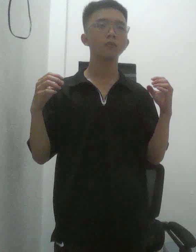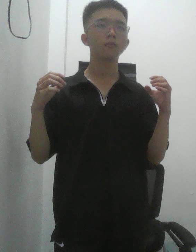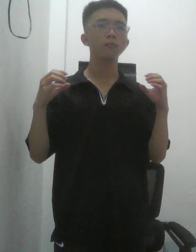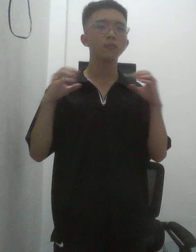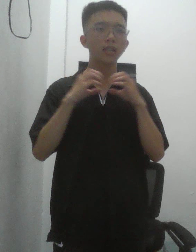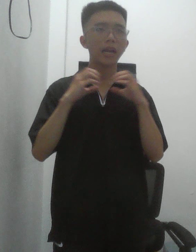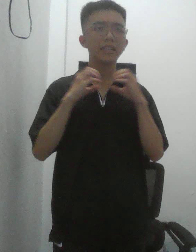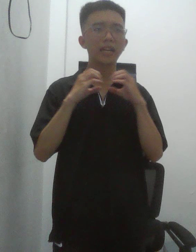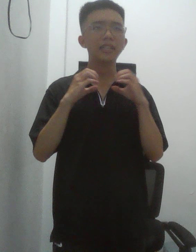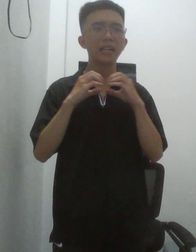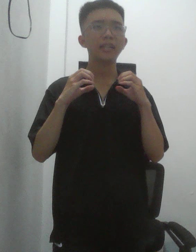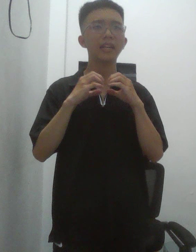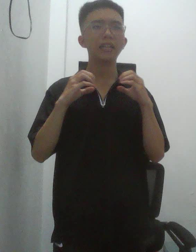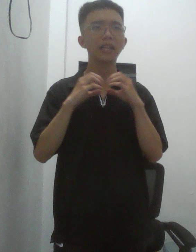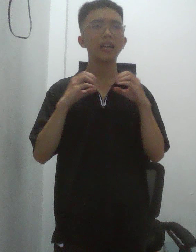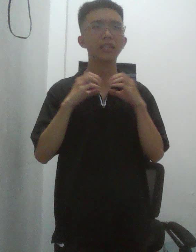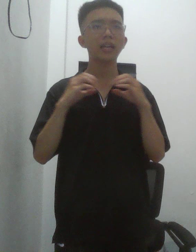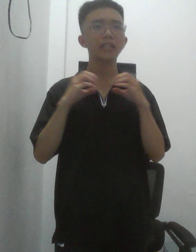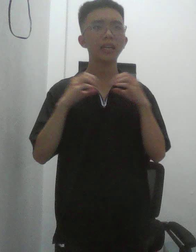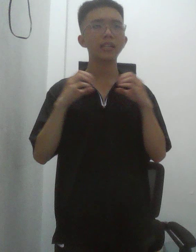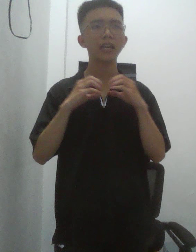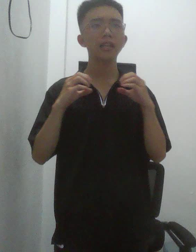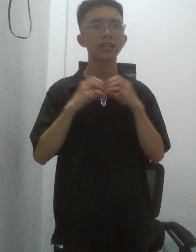cai nhau